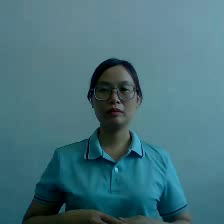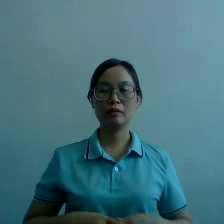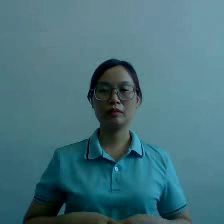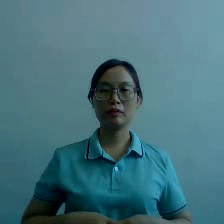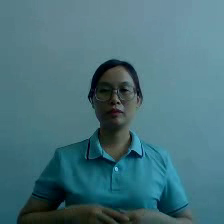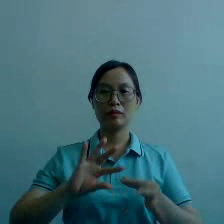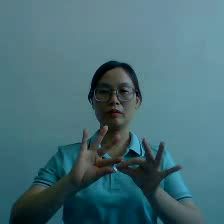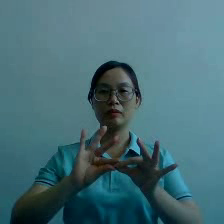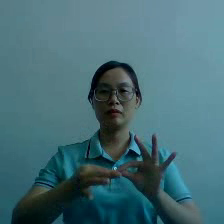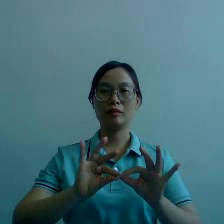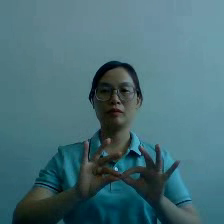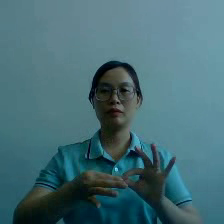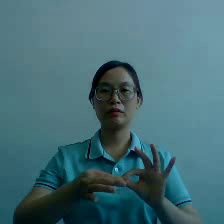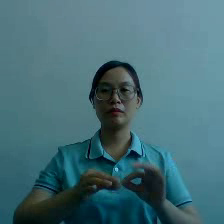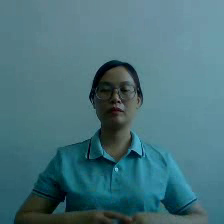Rau